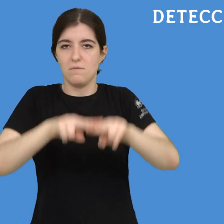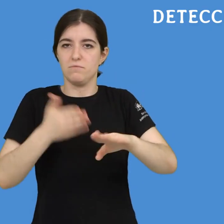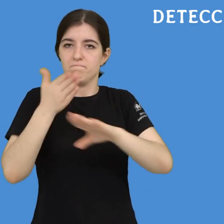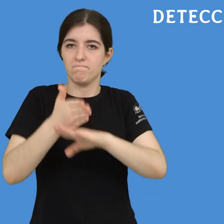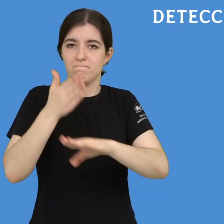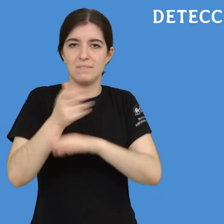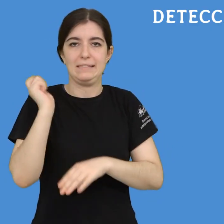ir